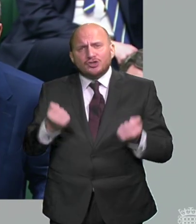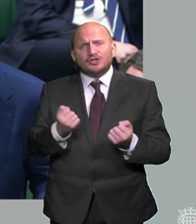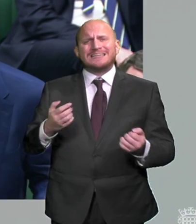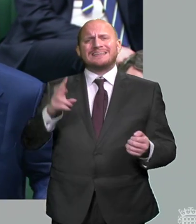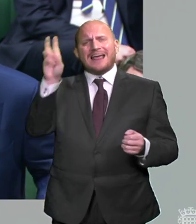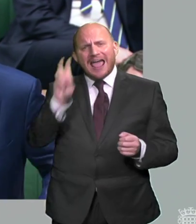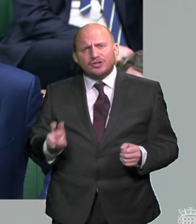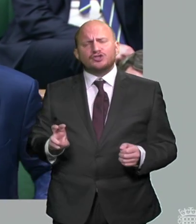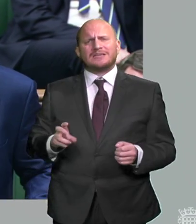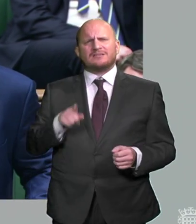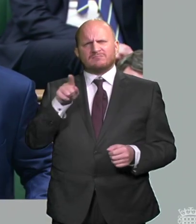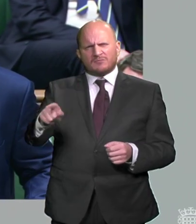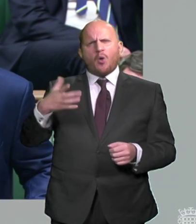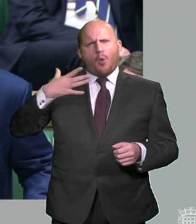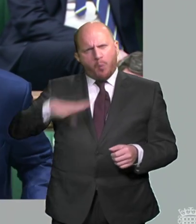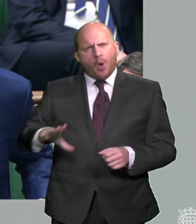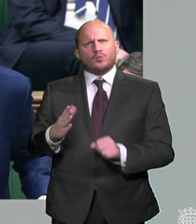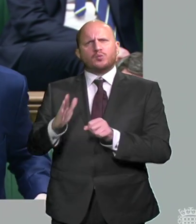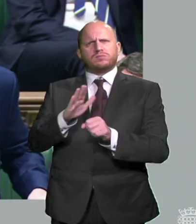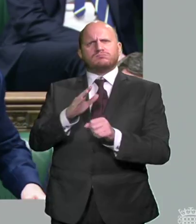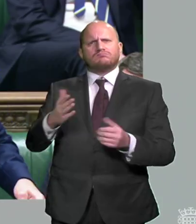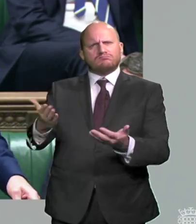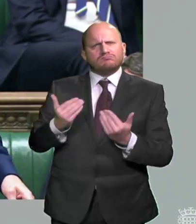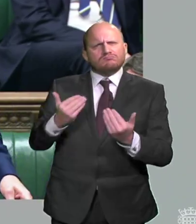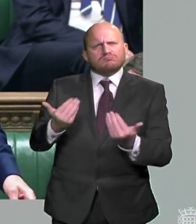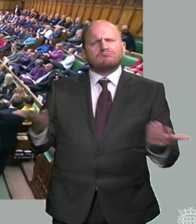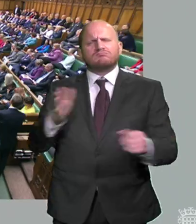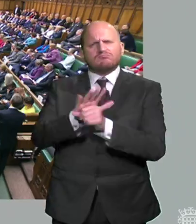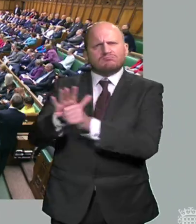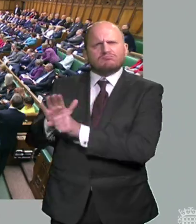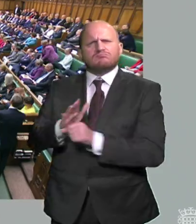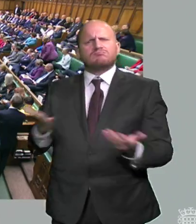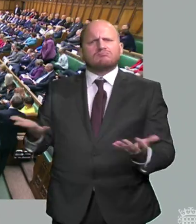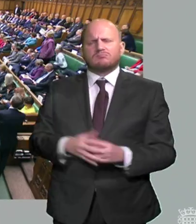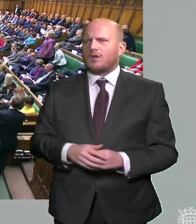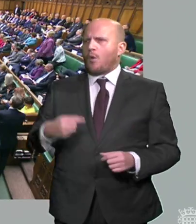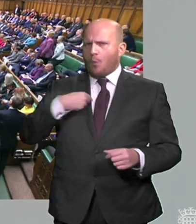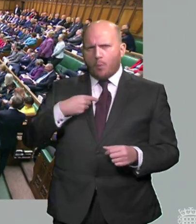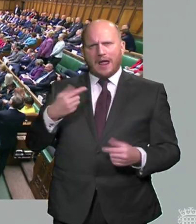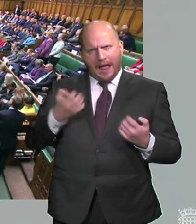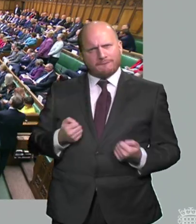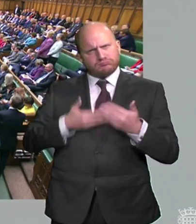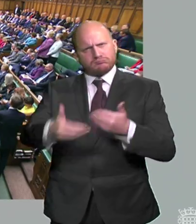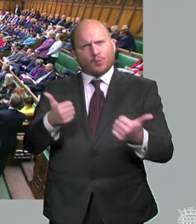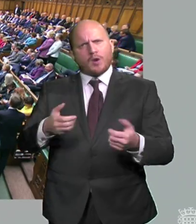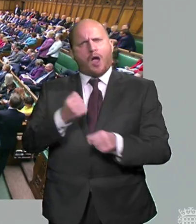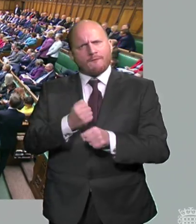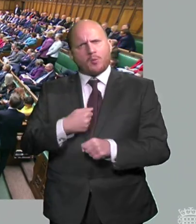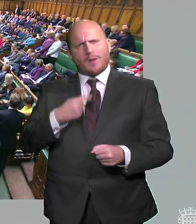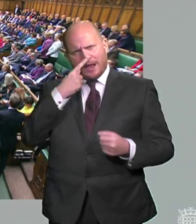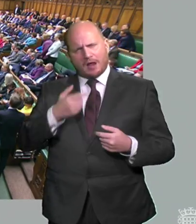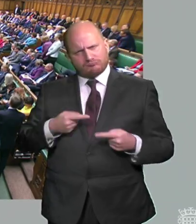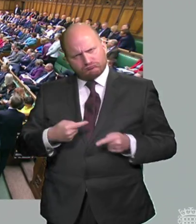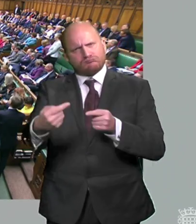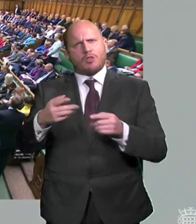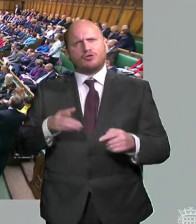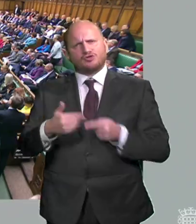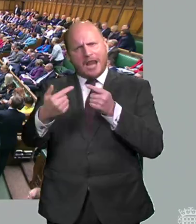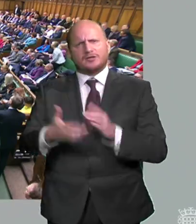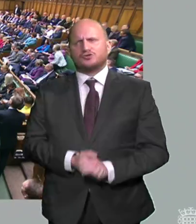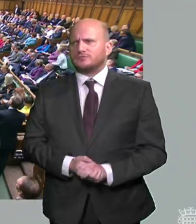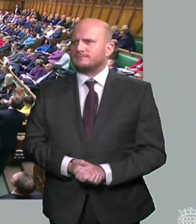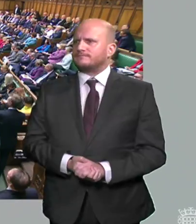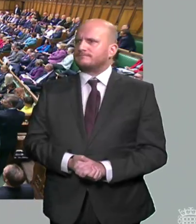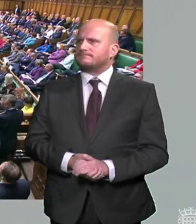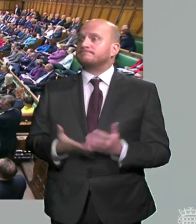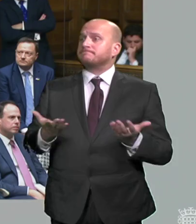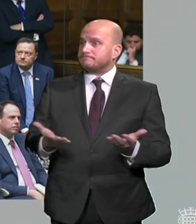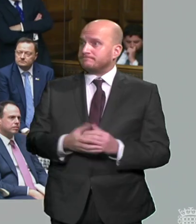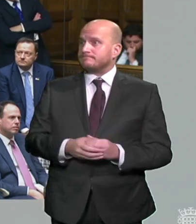The British people want a Government who can deal with the real challenges, and Labour Members are not up to it.